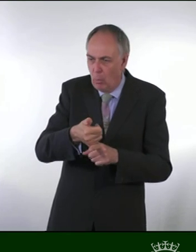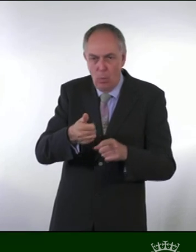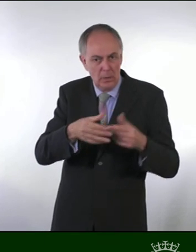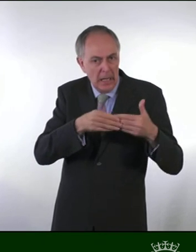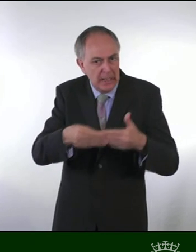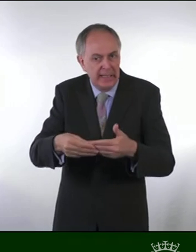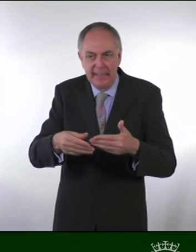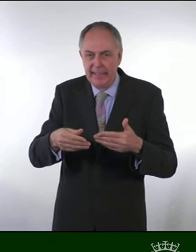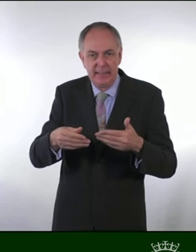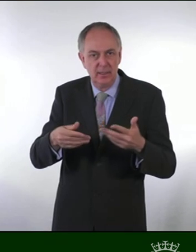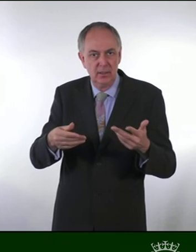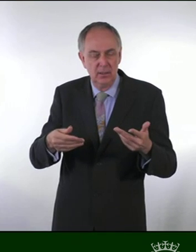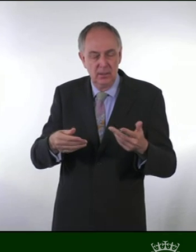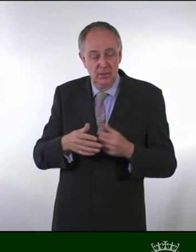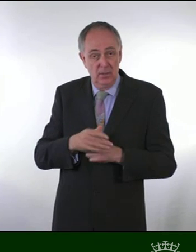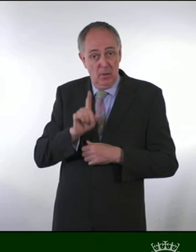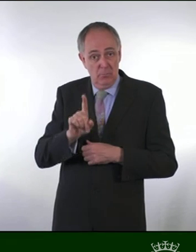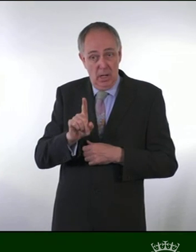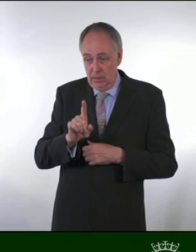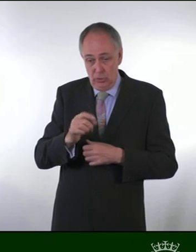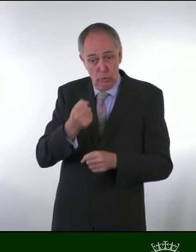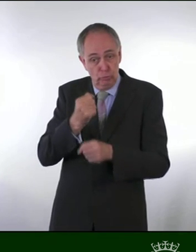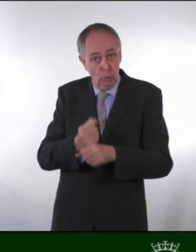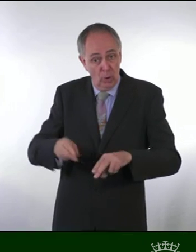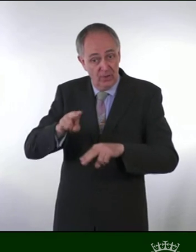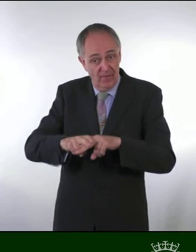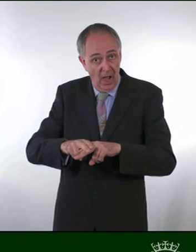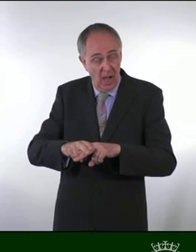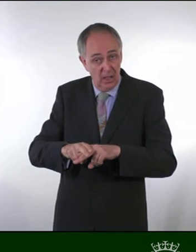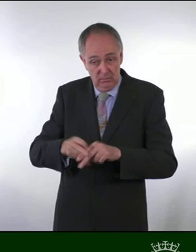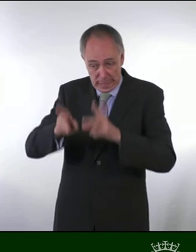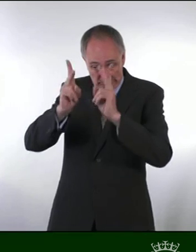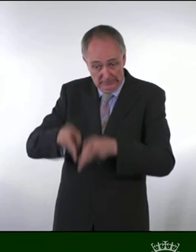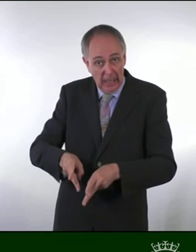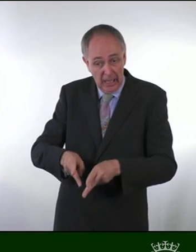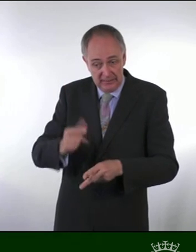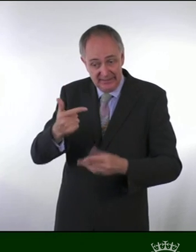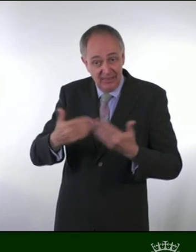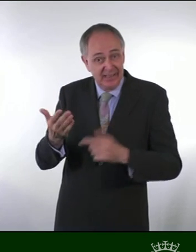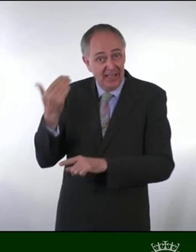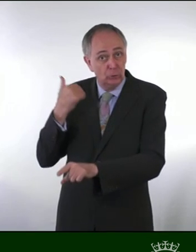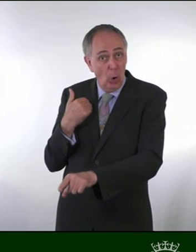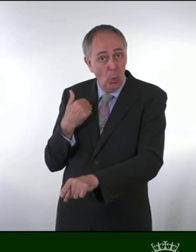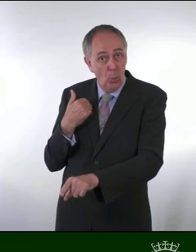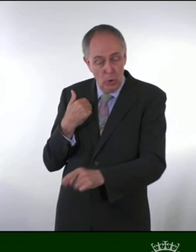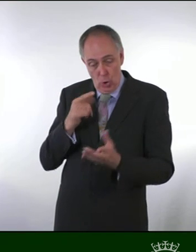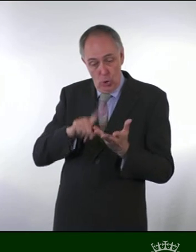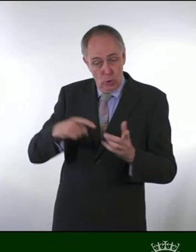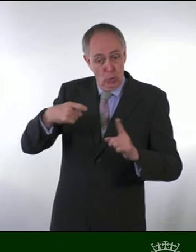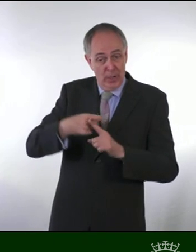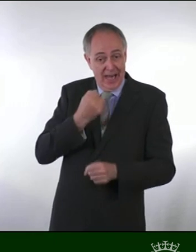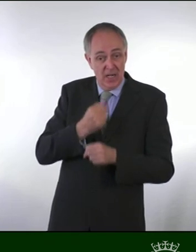However, in the seven days since George Floyd was murdered, the UK Government have not even offered words.